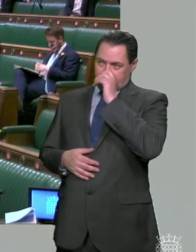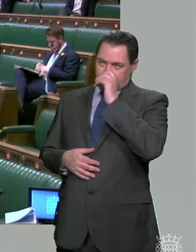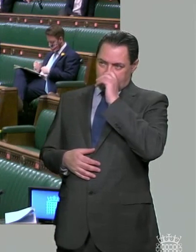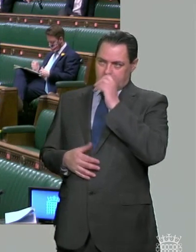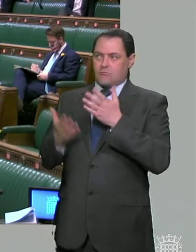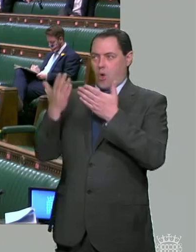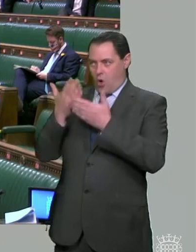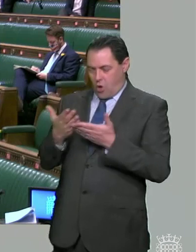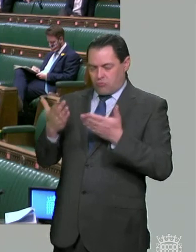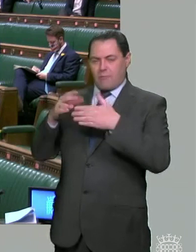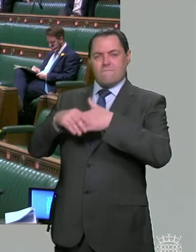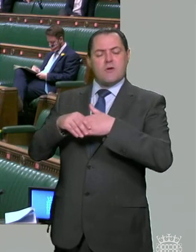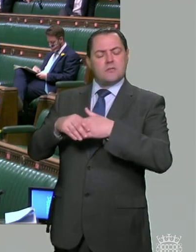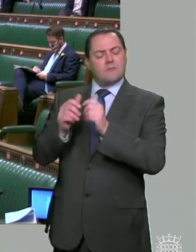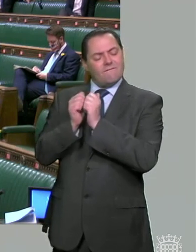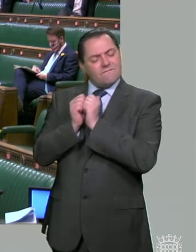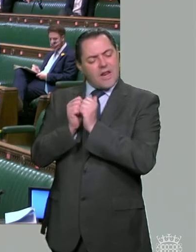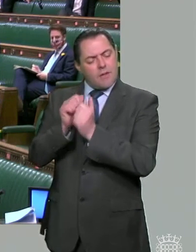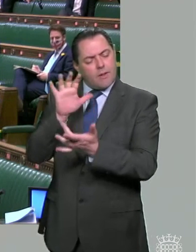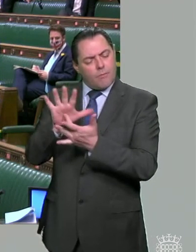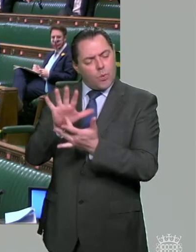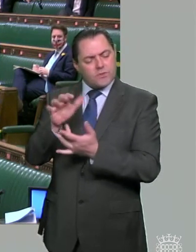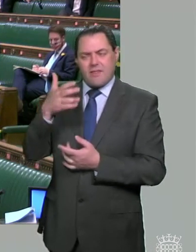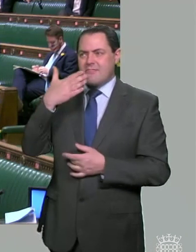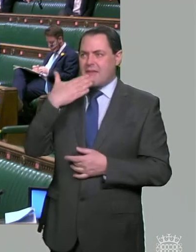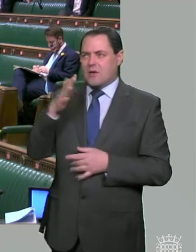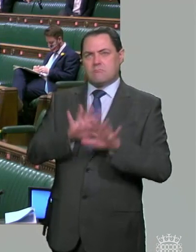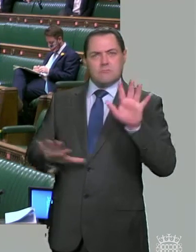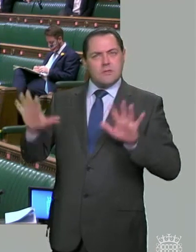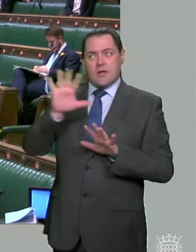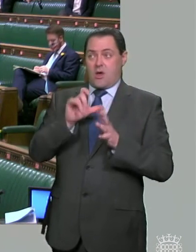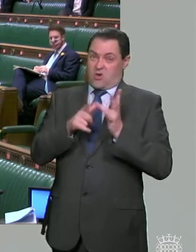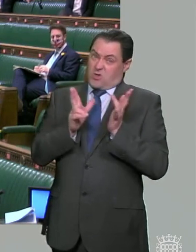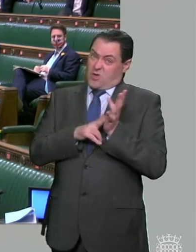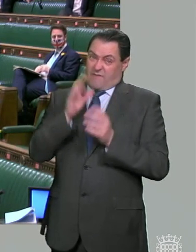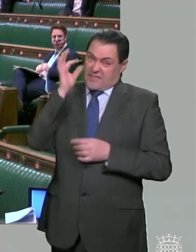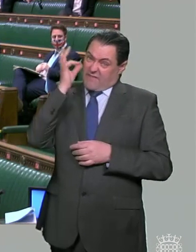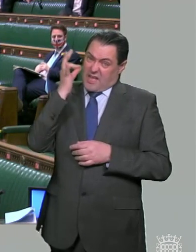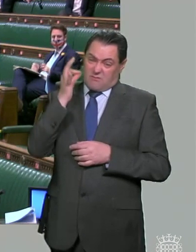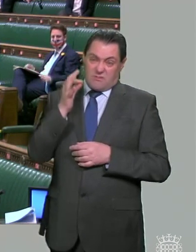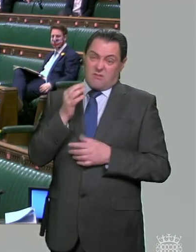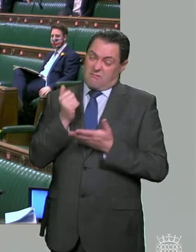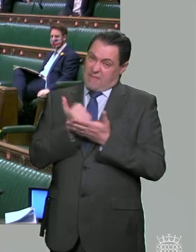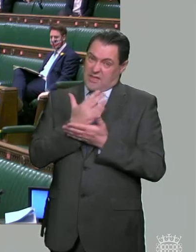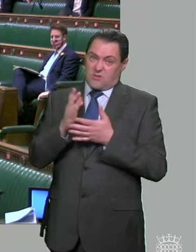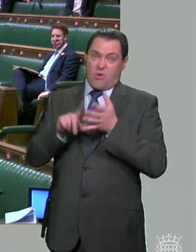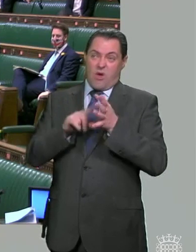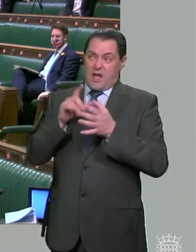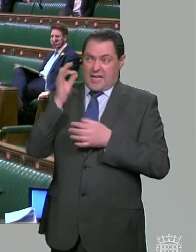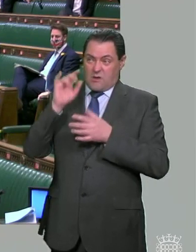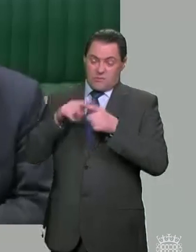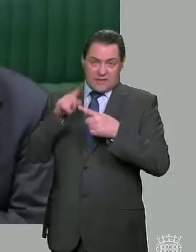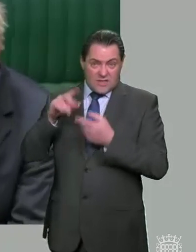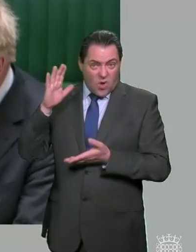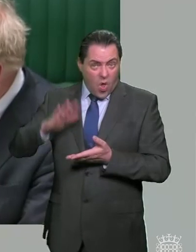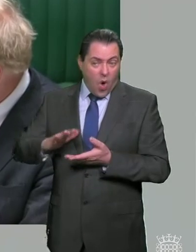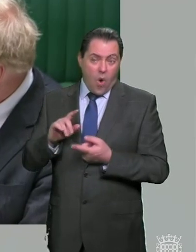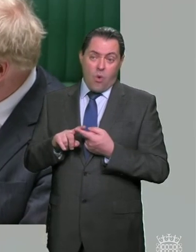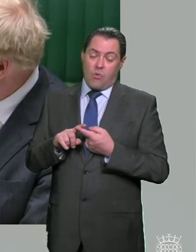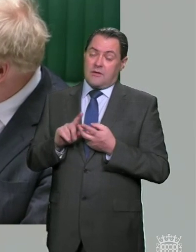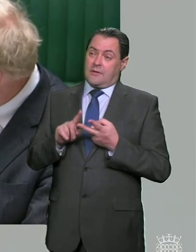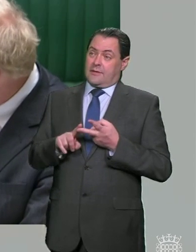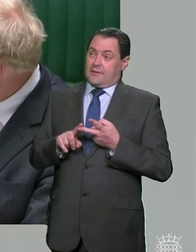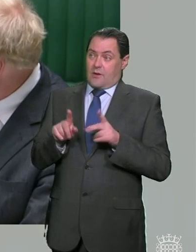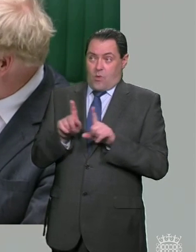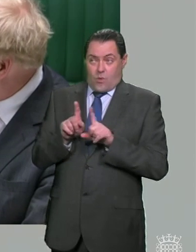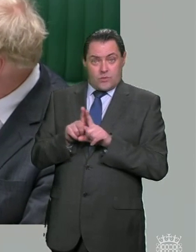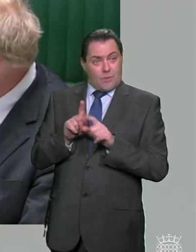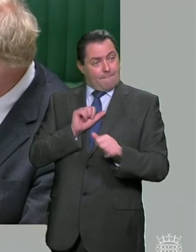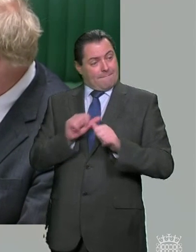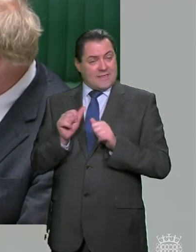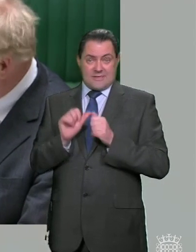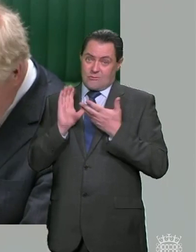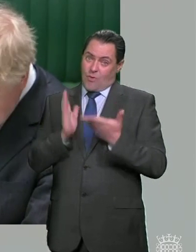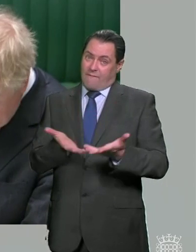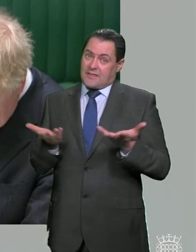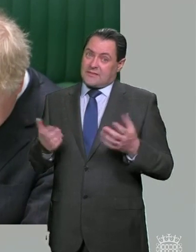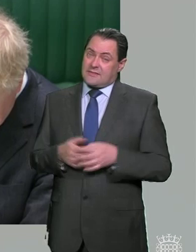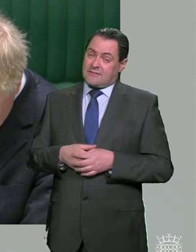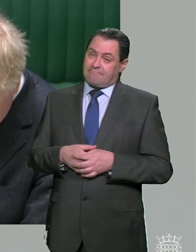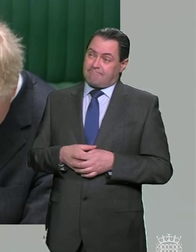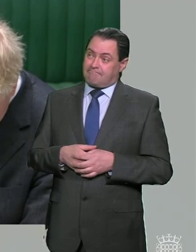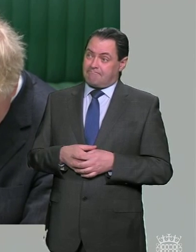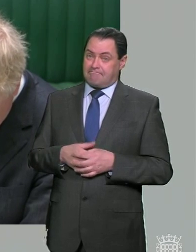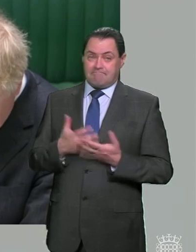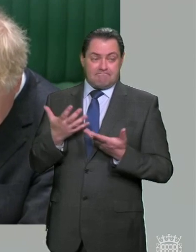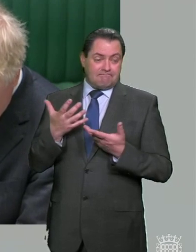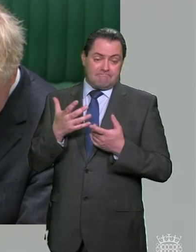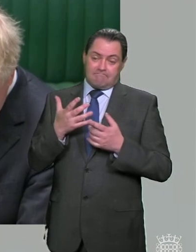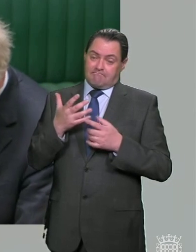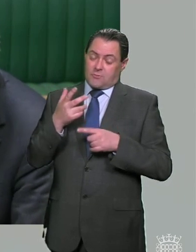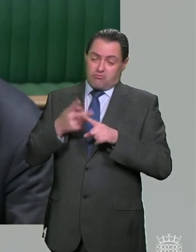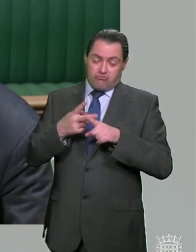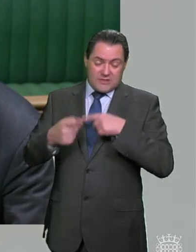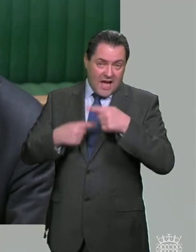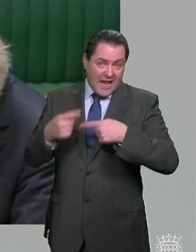My honourable Friend draws attention to a very valuable and important point, which is that across the country, it is Conservative councils that keep council tax low, overwhelmingly, and deliver better services, such as recycling.